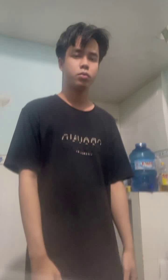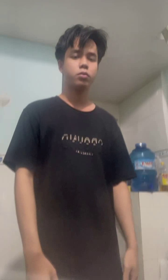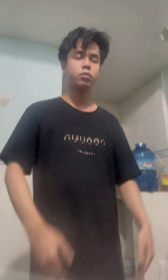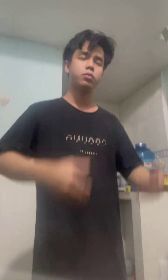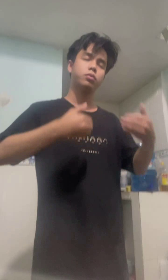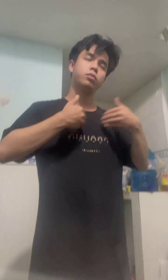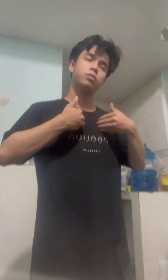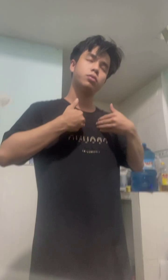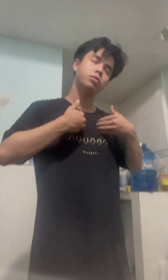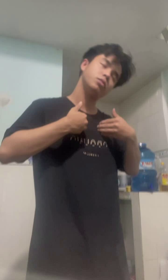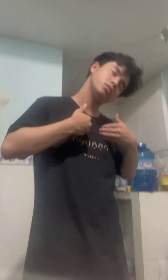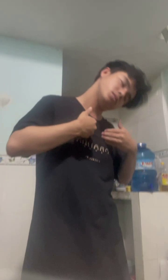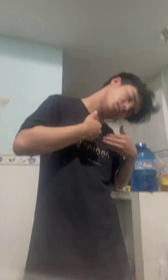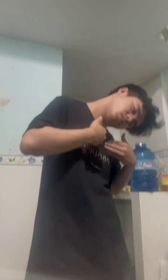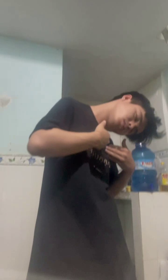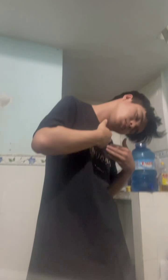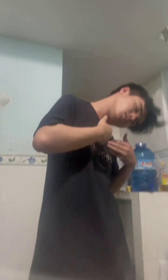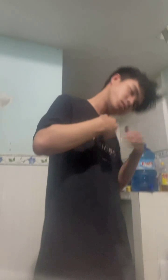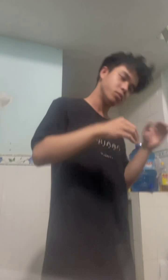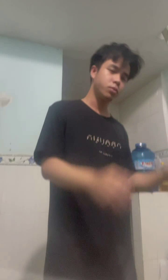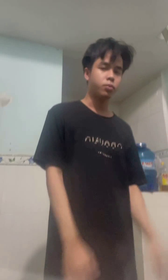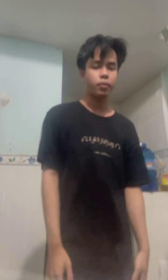met moi